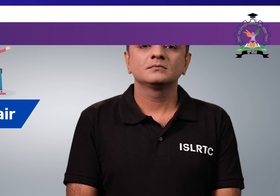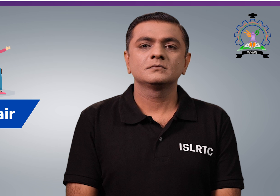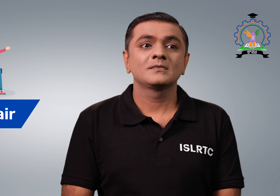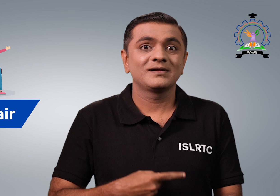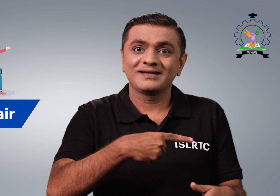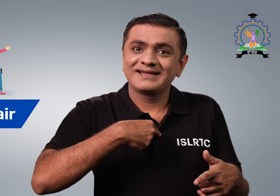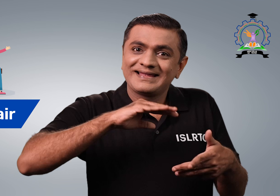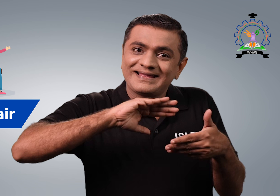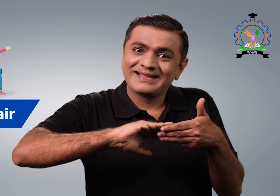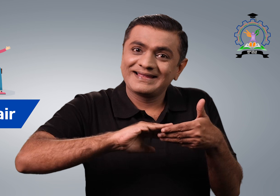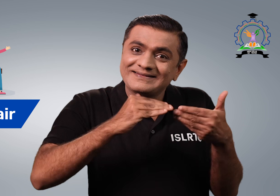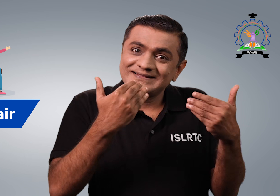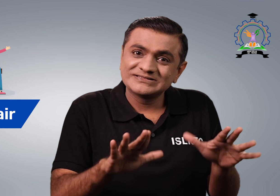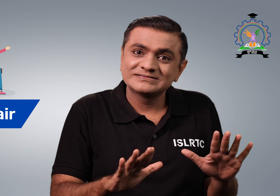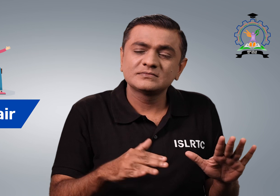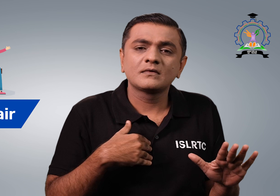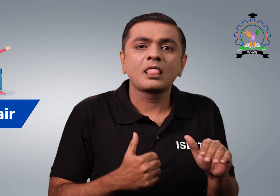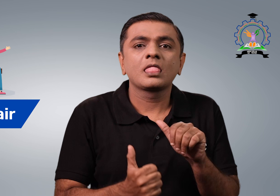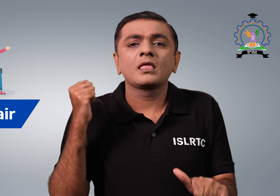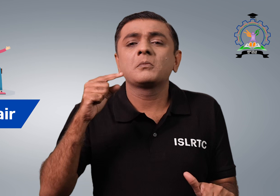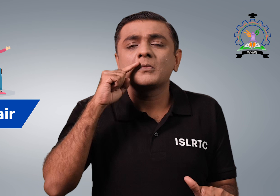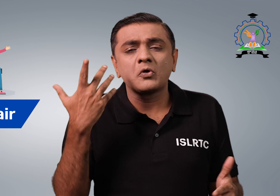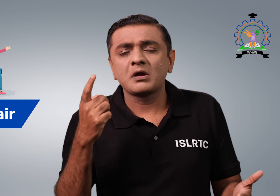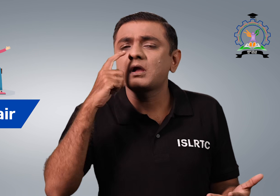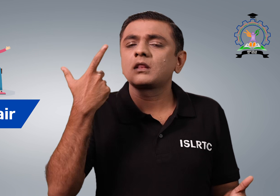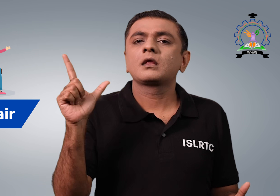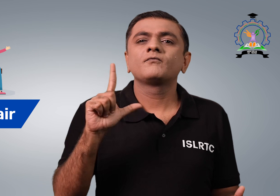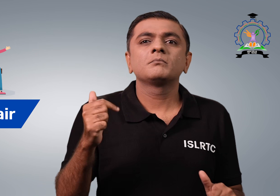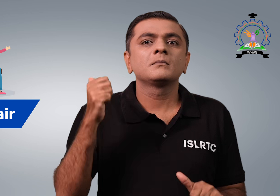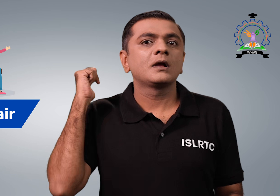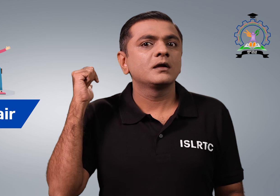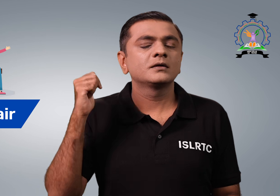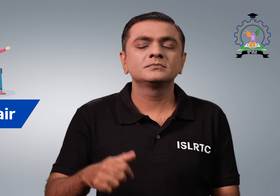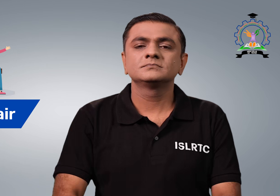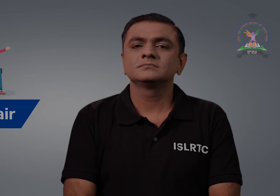A sexual relationship with another person while being married to someone else.